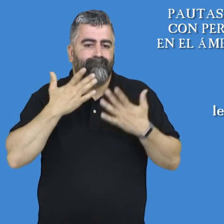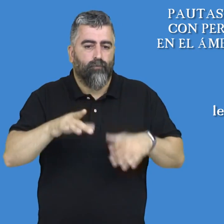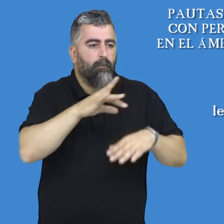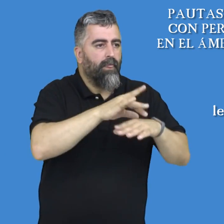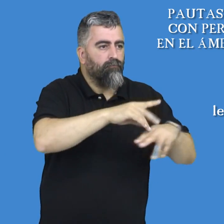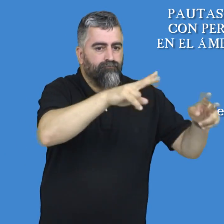enfermo